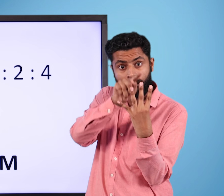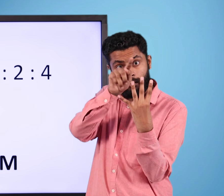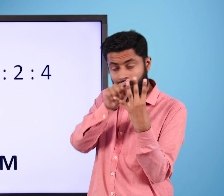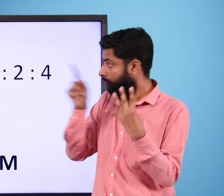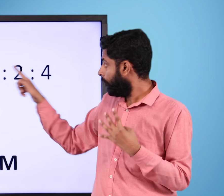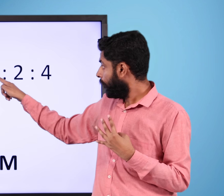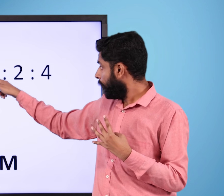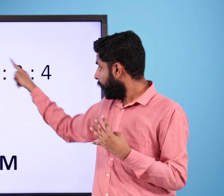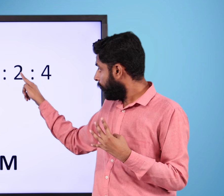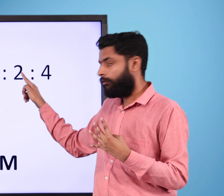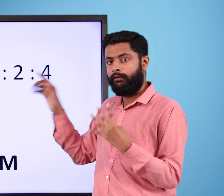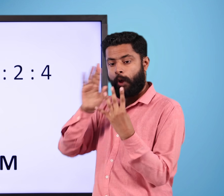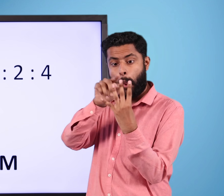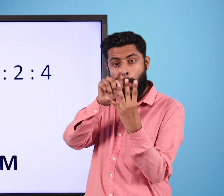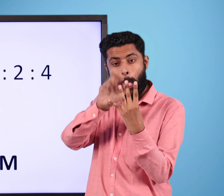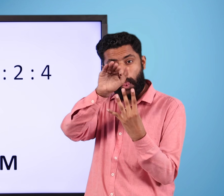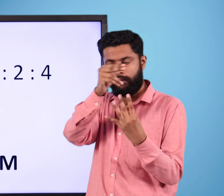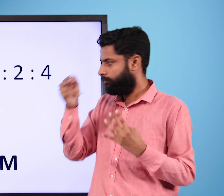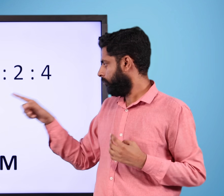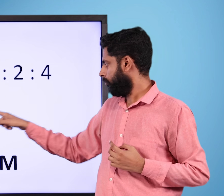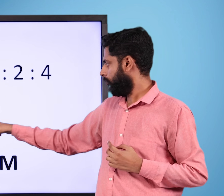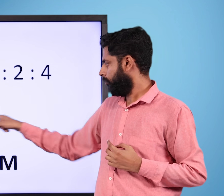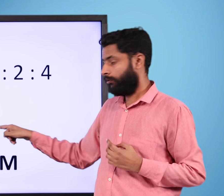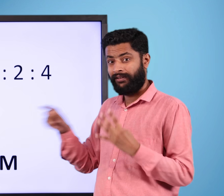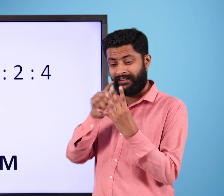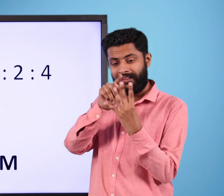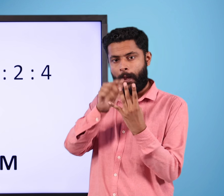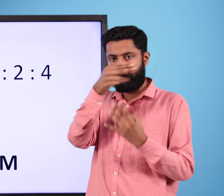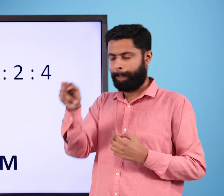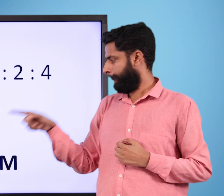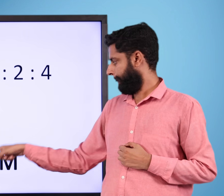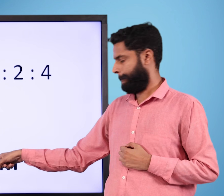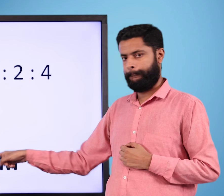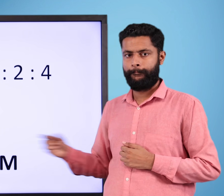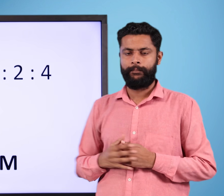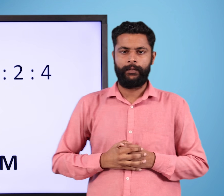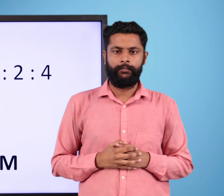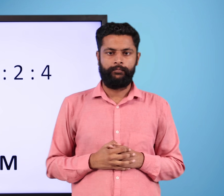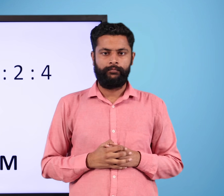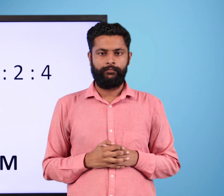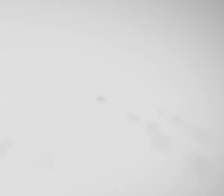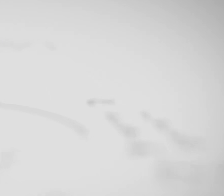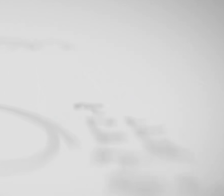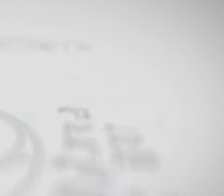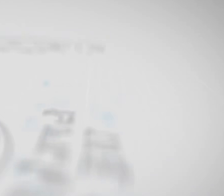70 and 2 are the middle terms.